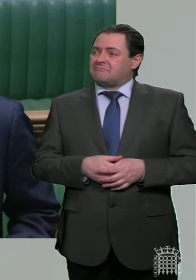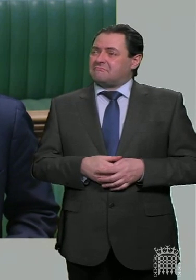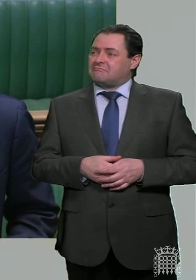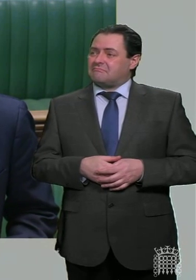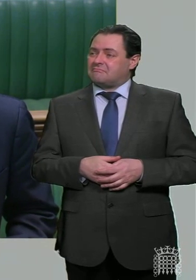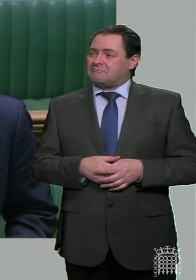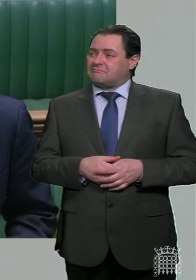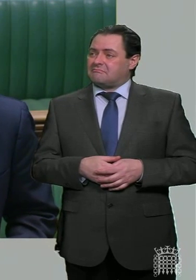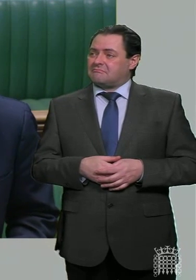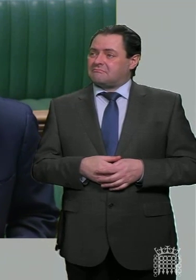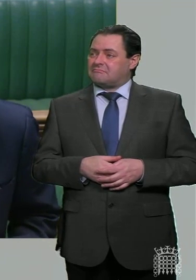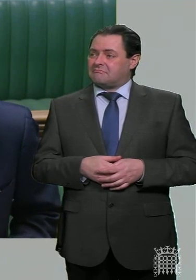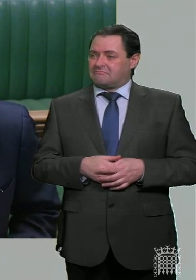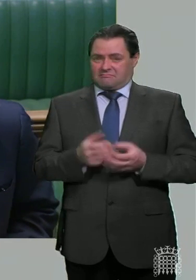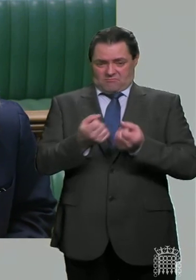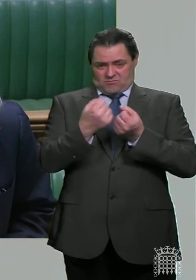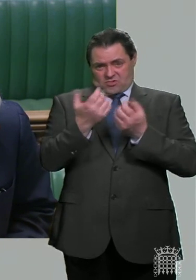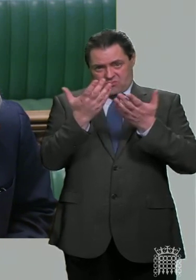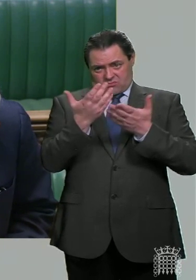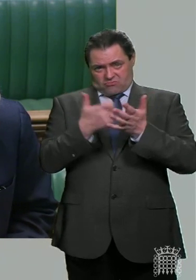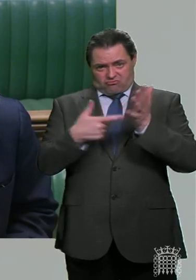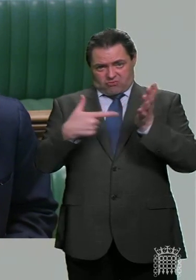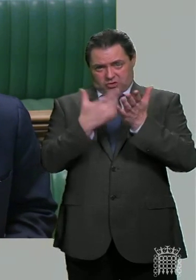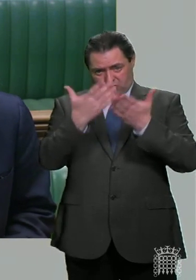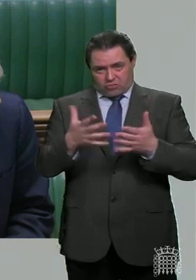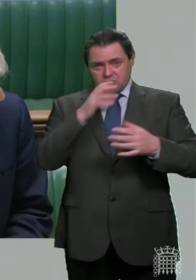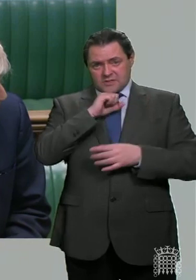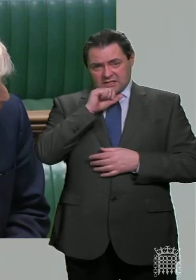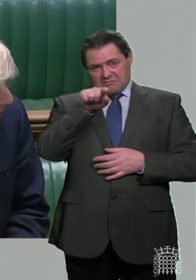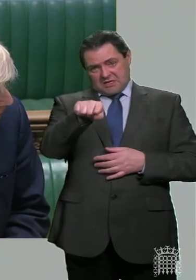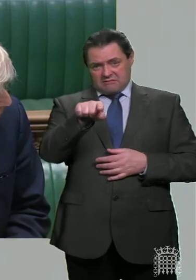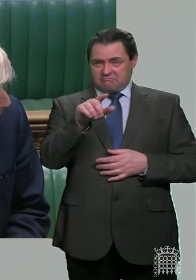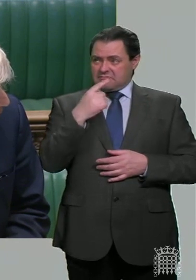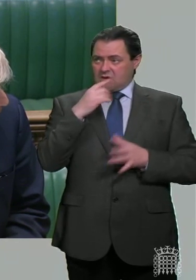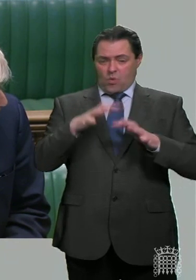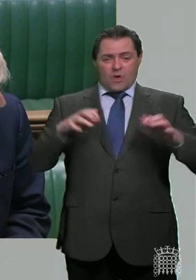The right honourable and learned Member for Holborn and St Pancras laughs.